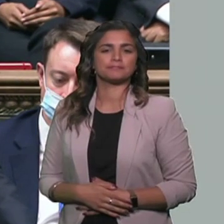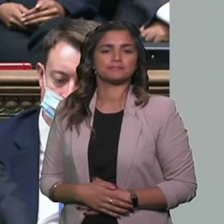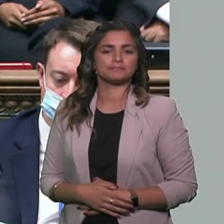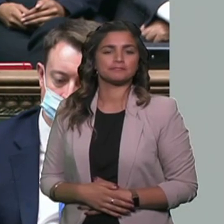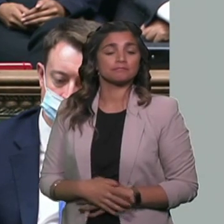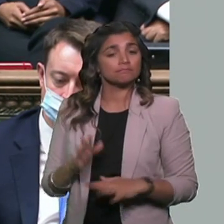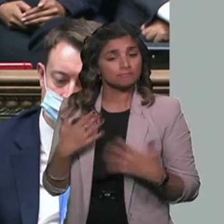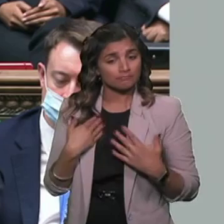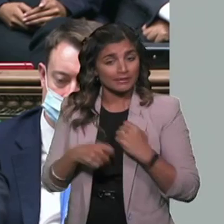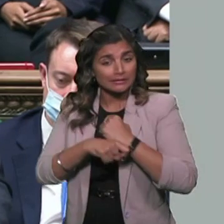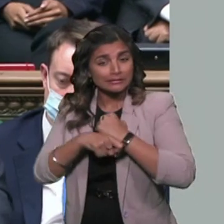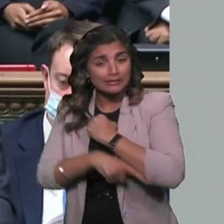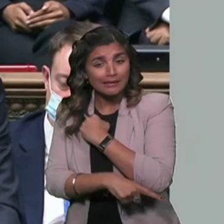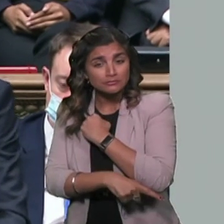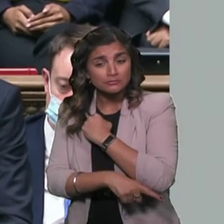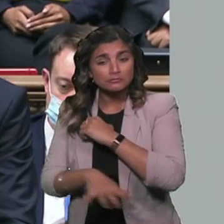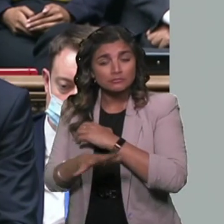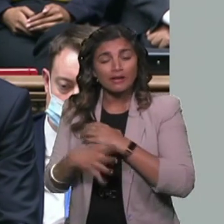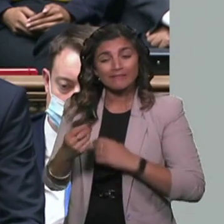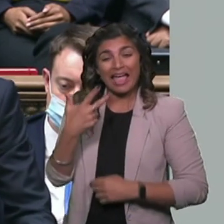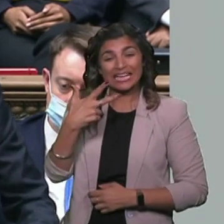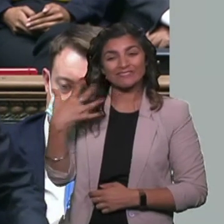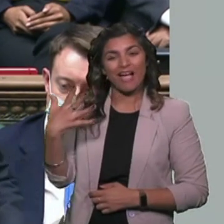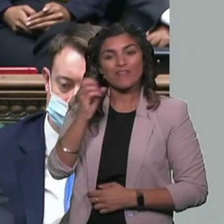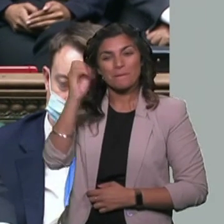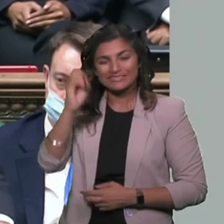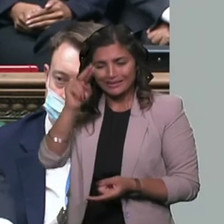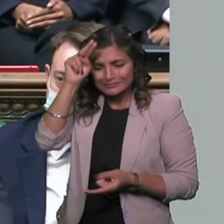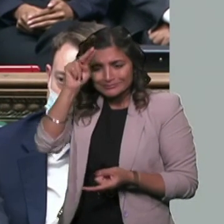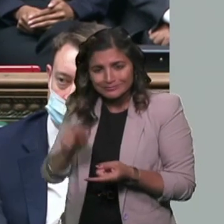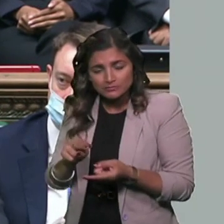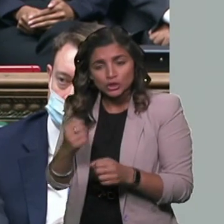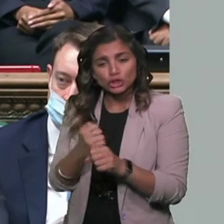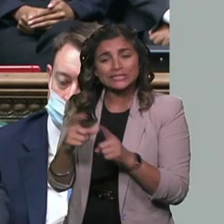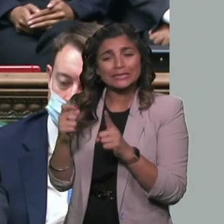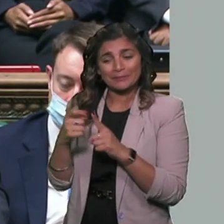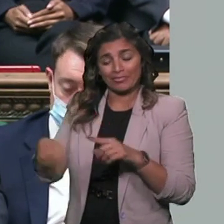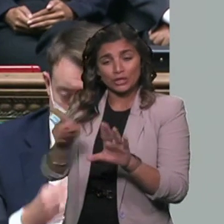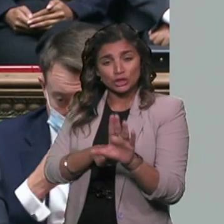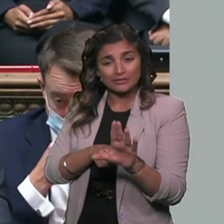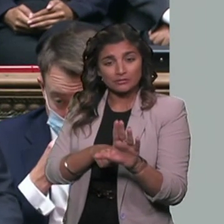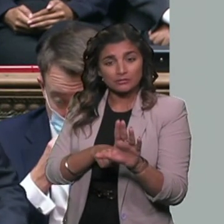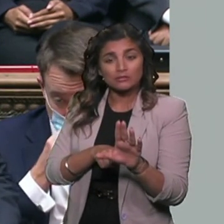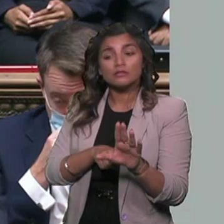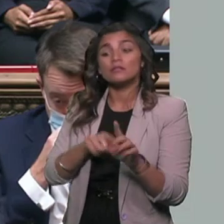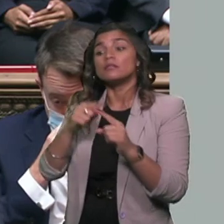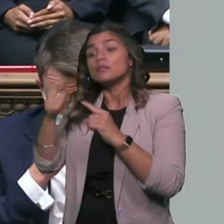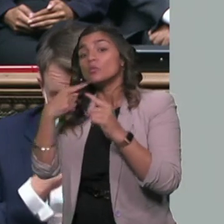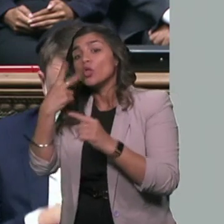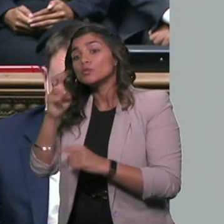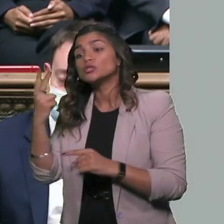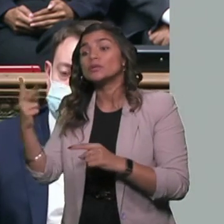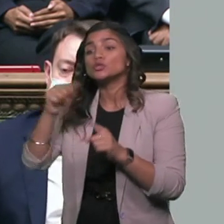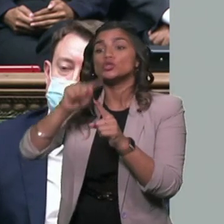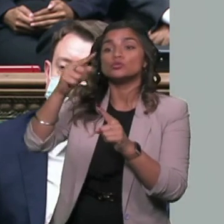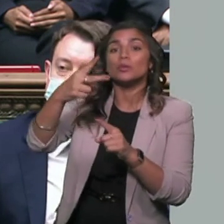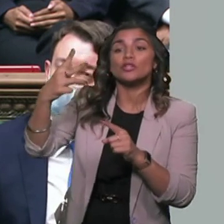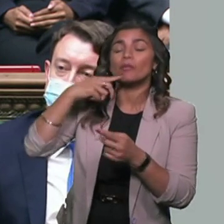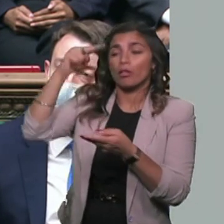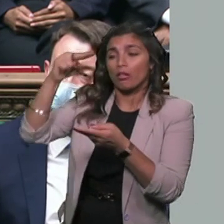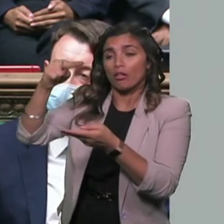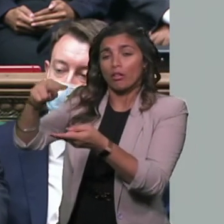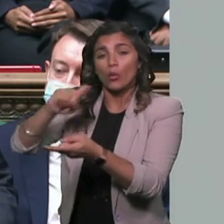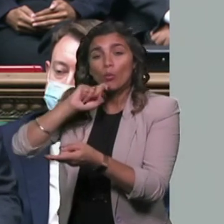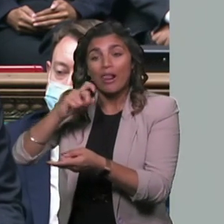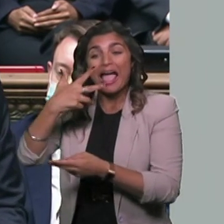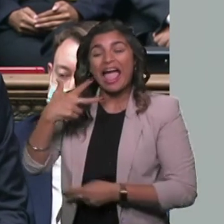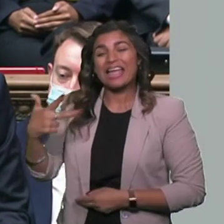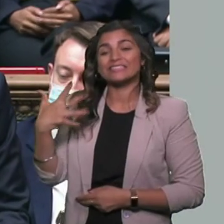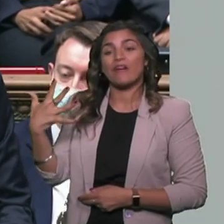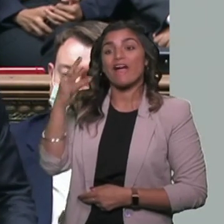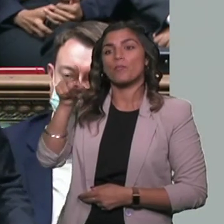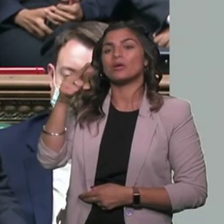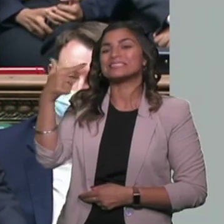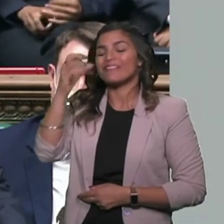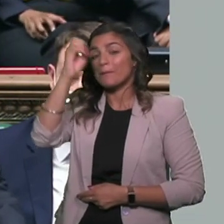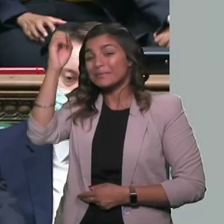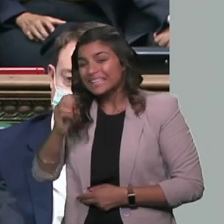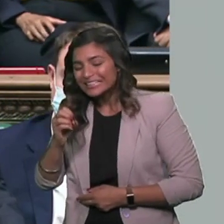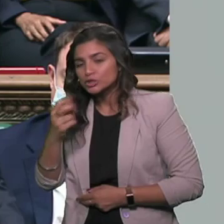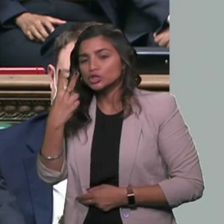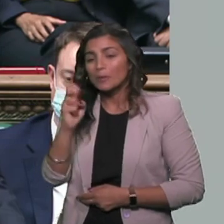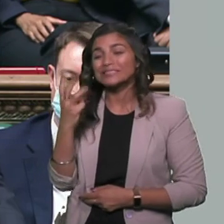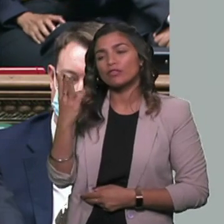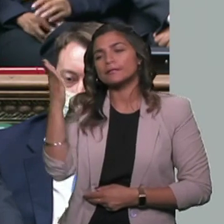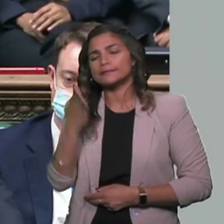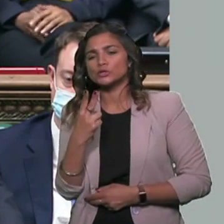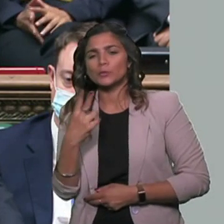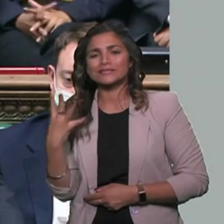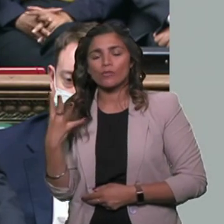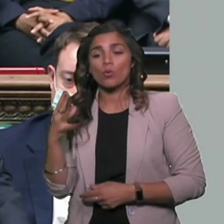Underlying debt is forecast to be 85.2% of GDP this year, then 85.4% in 2022-23, before peaking at 85.7% in 2023-24.